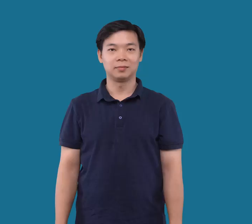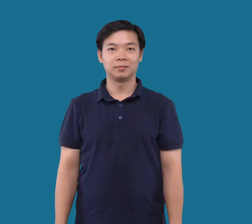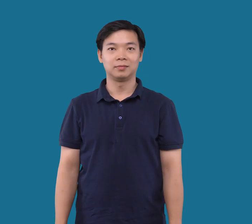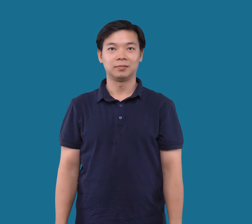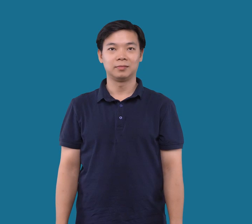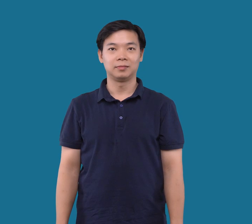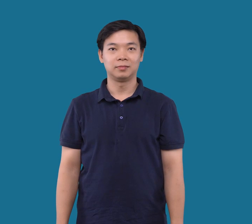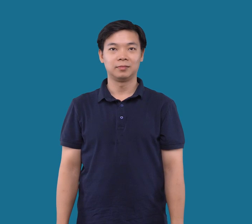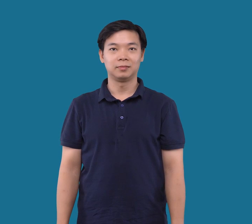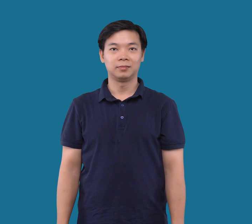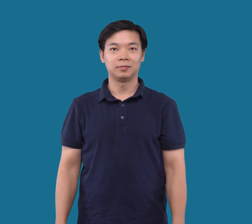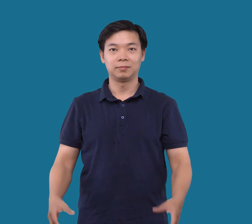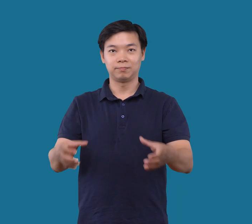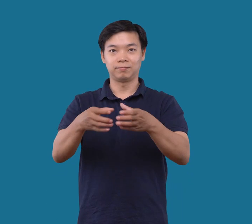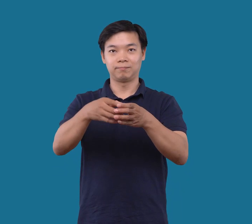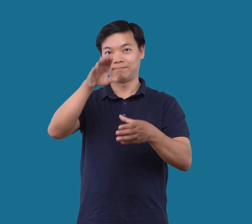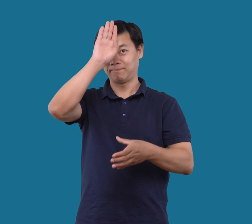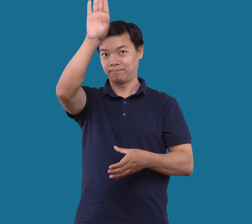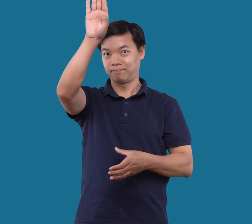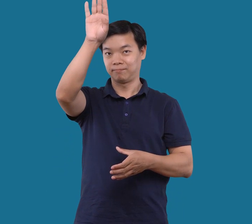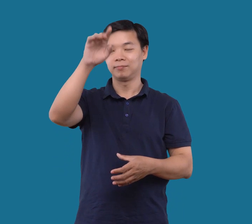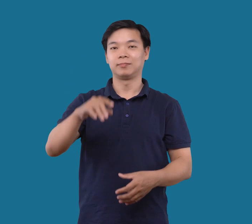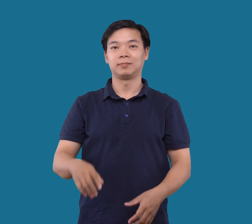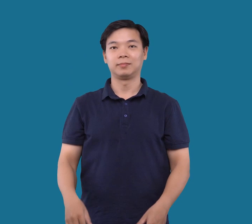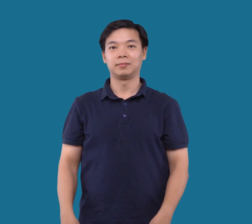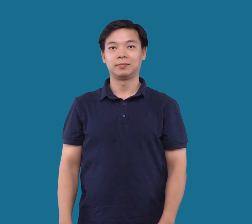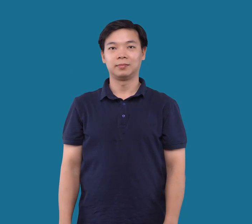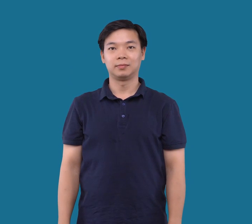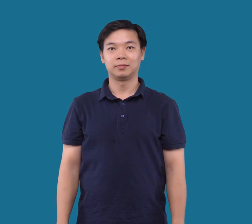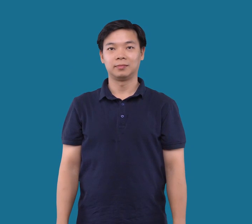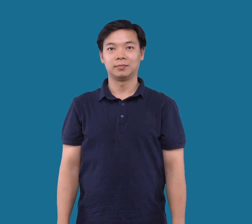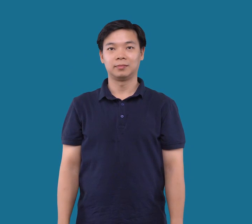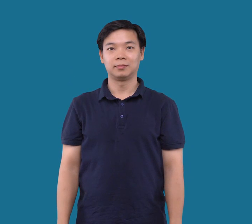đội trưởng